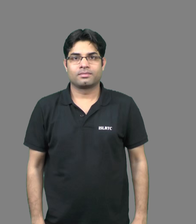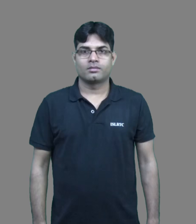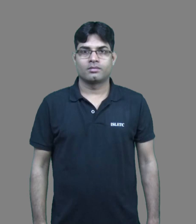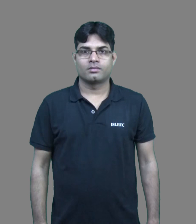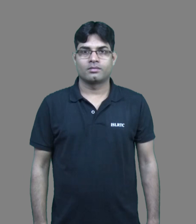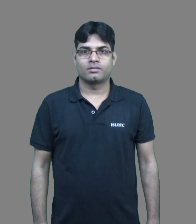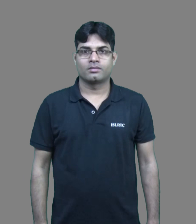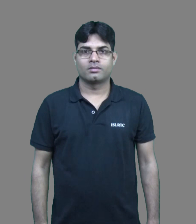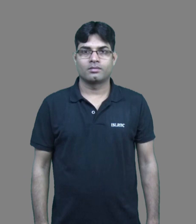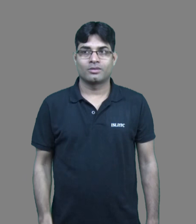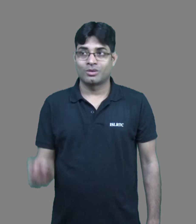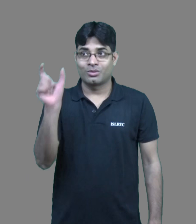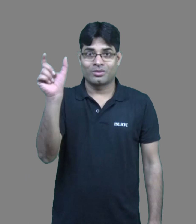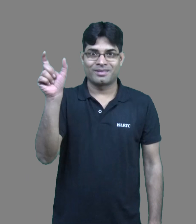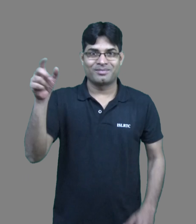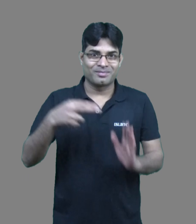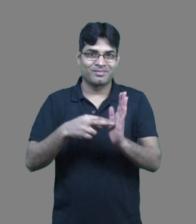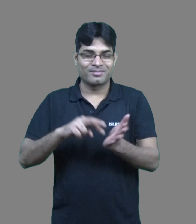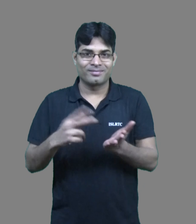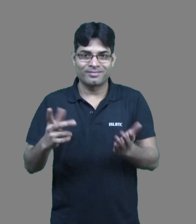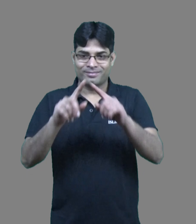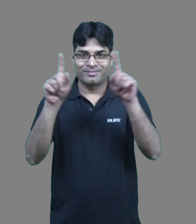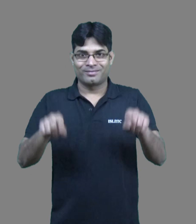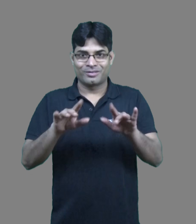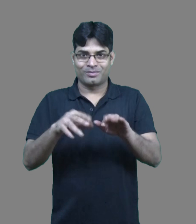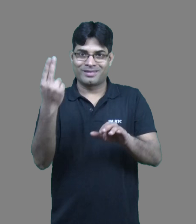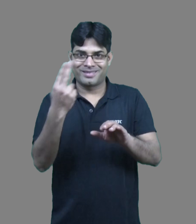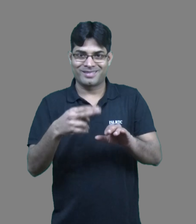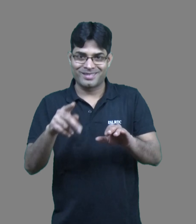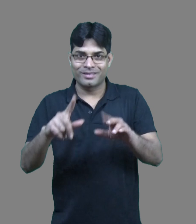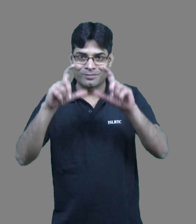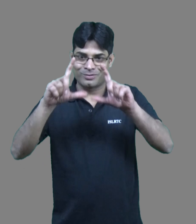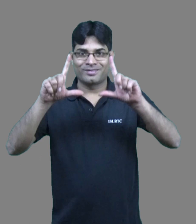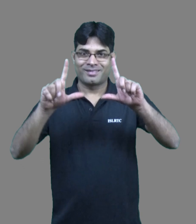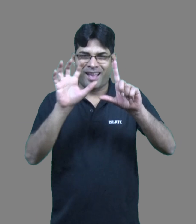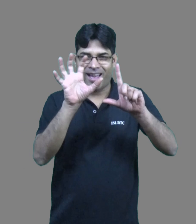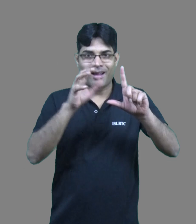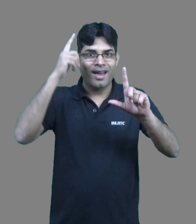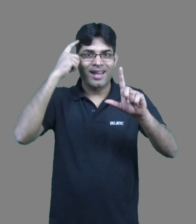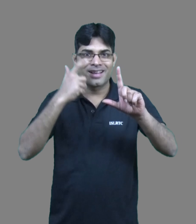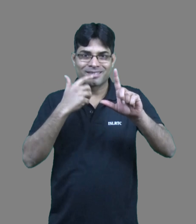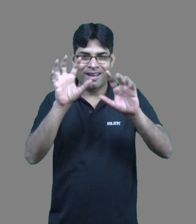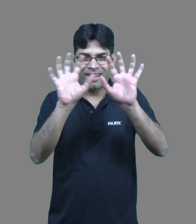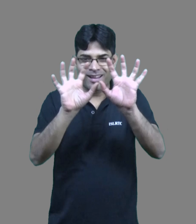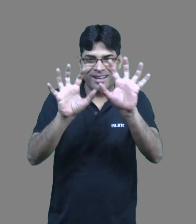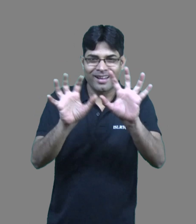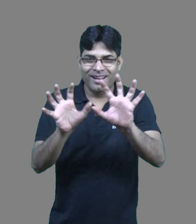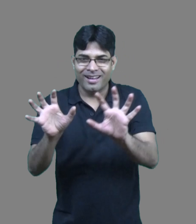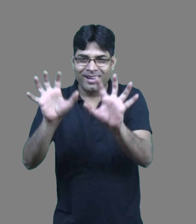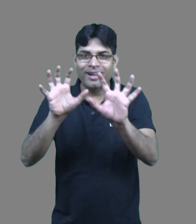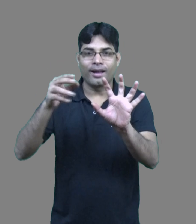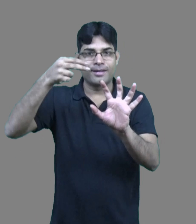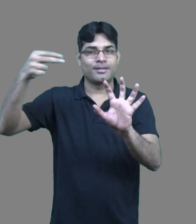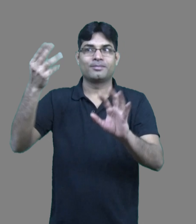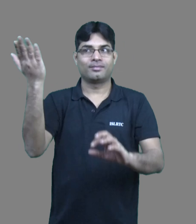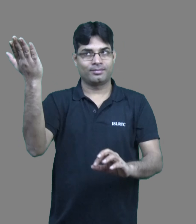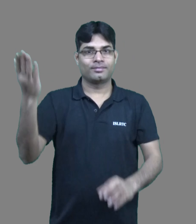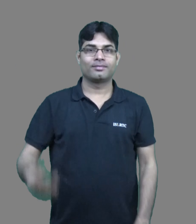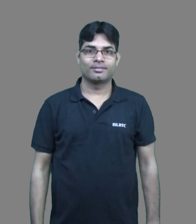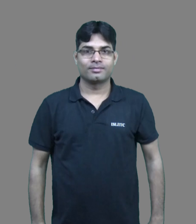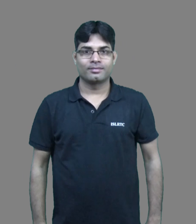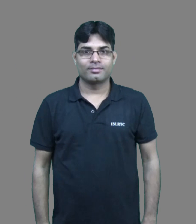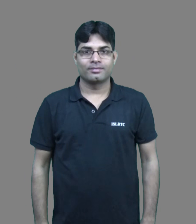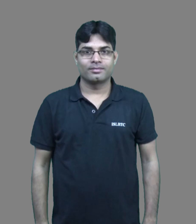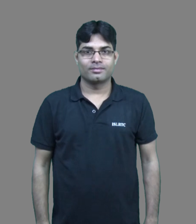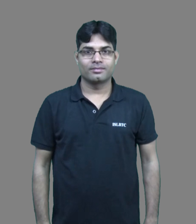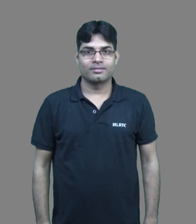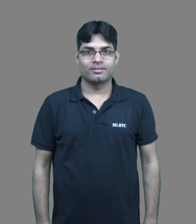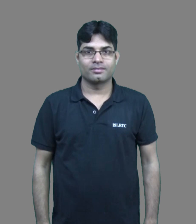Dithering